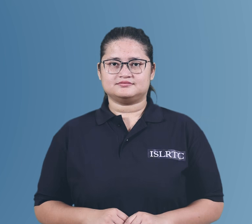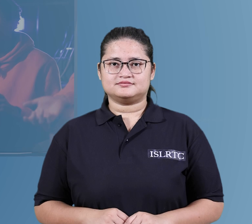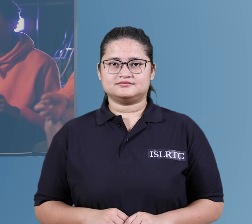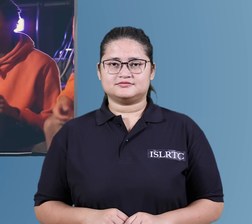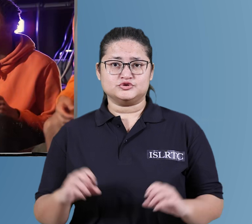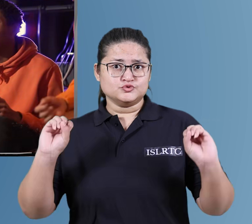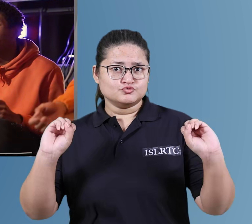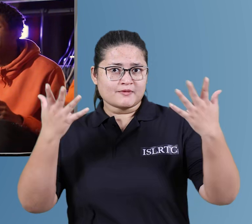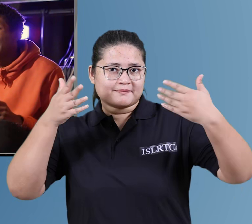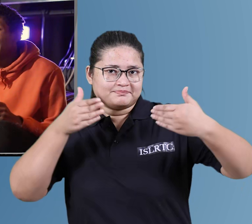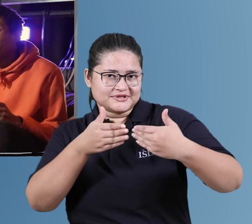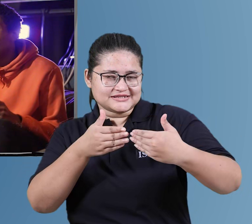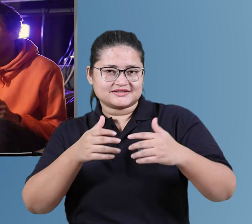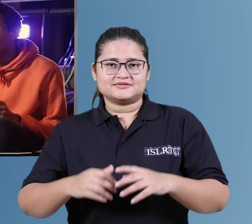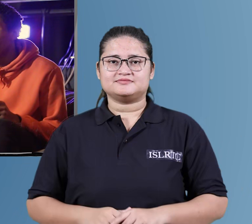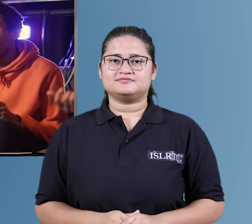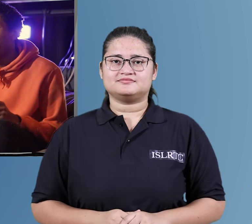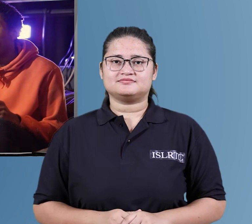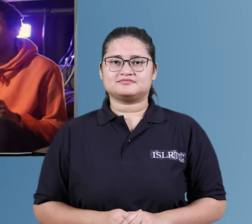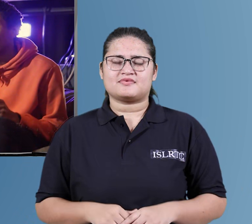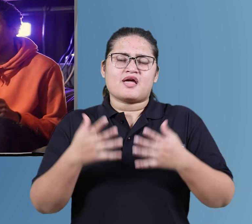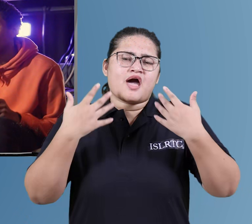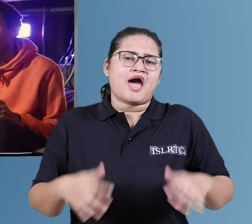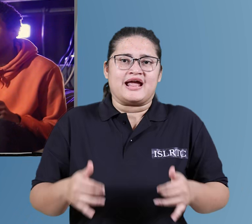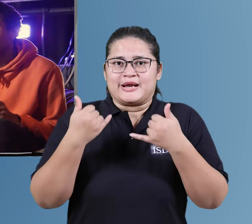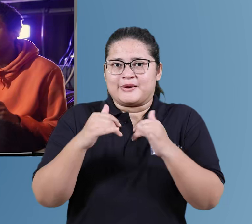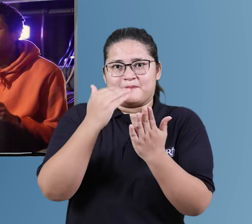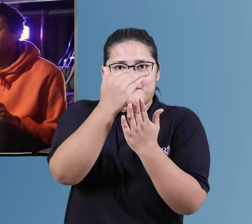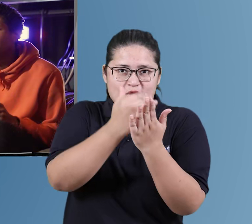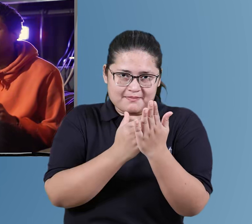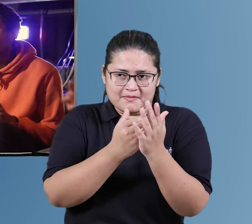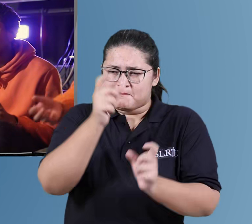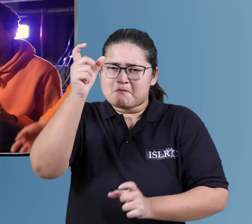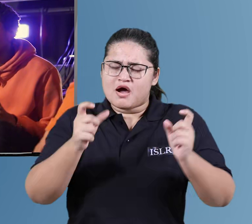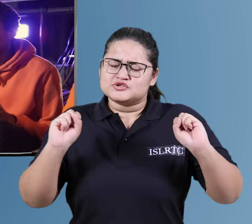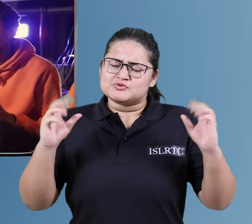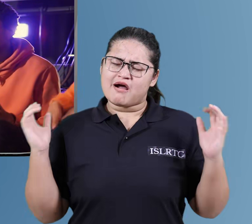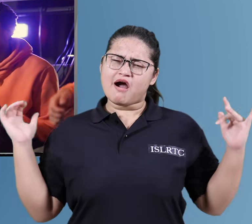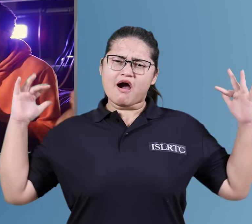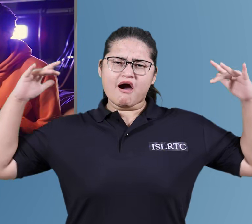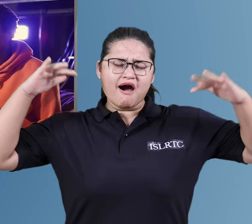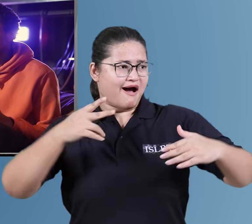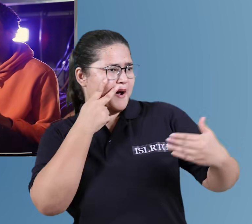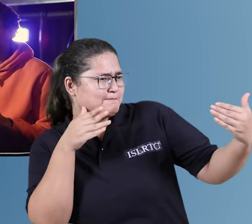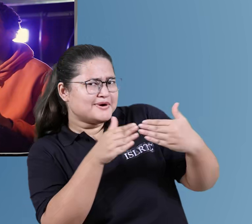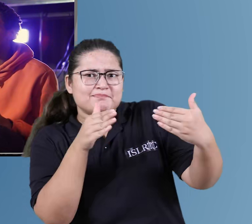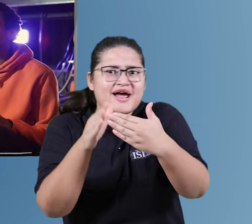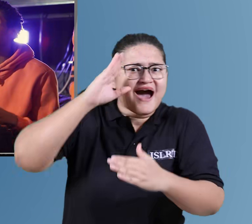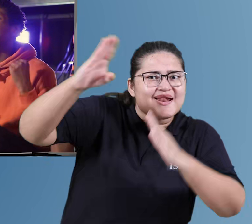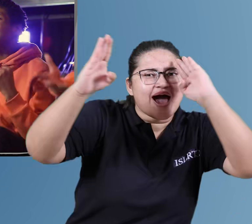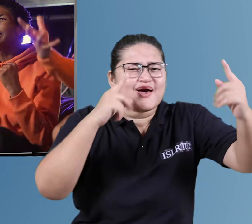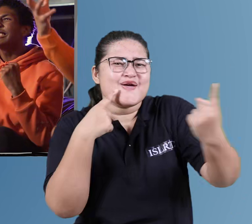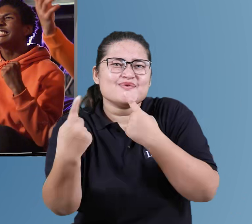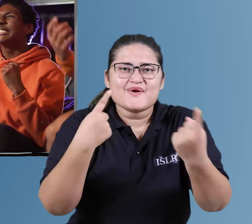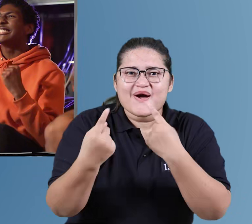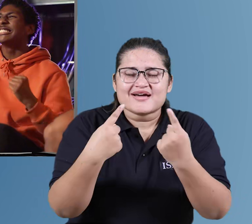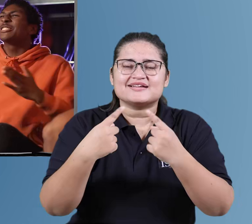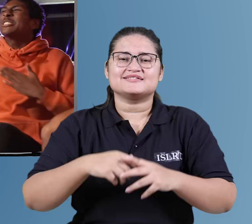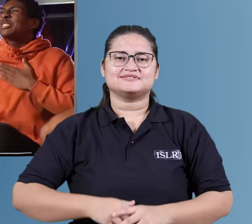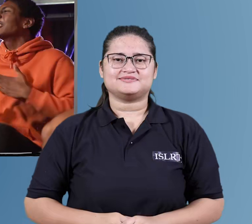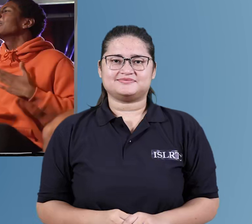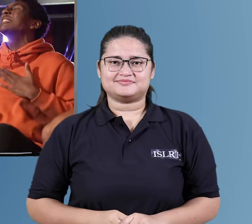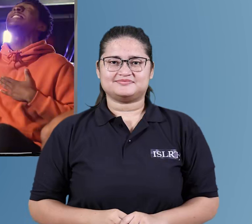Meetup An informal event such as a gaming event where people with similar interests come together and connect.